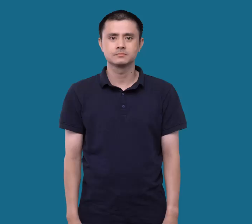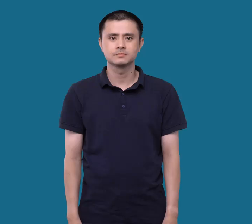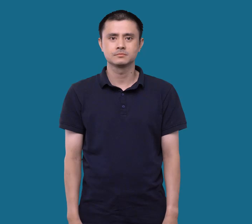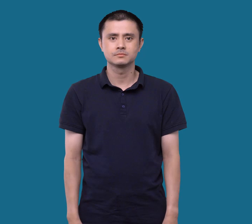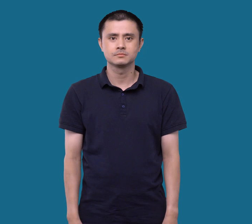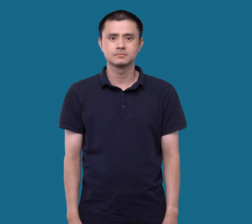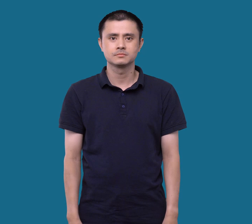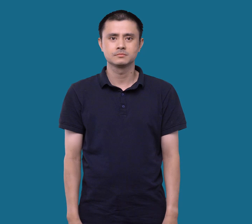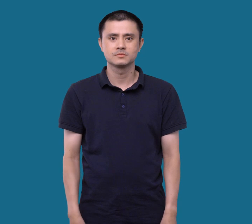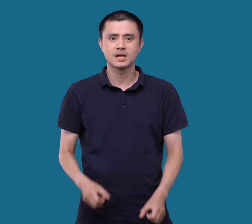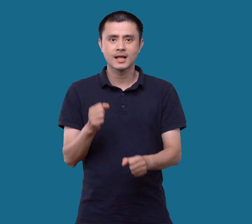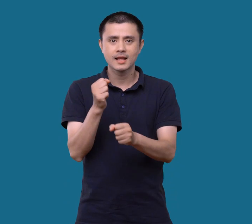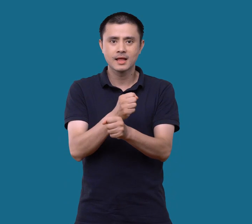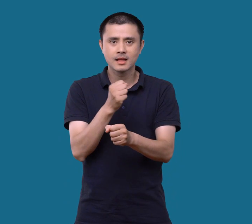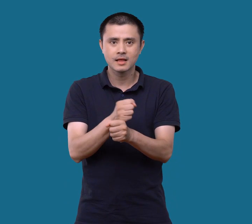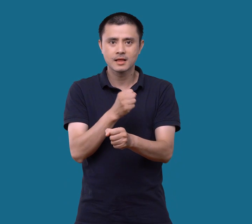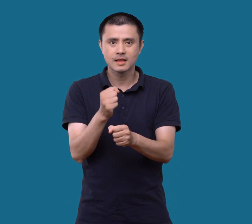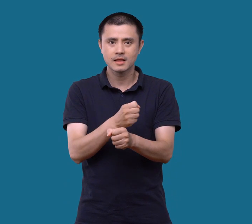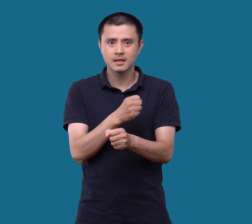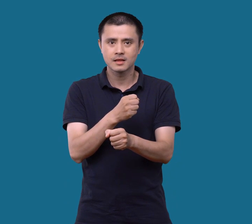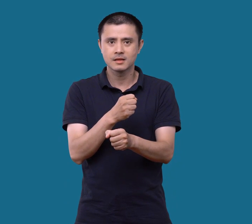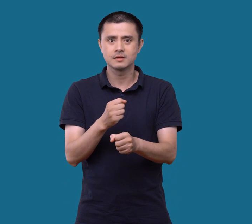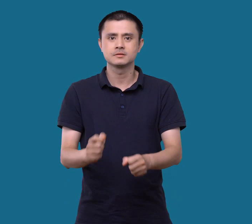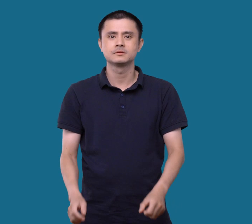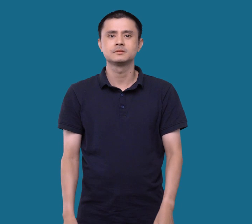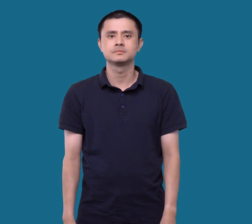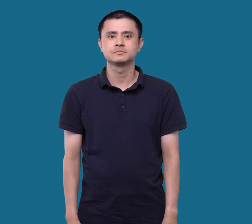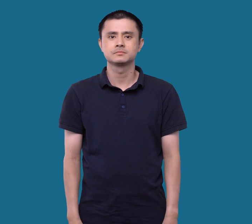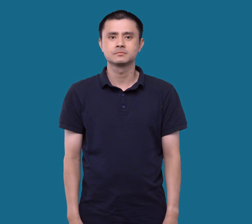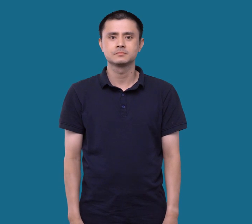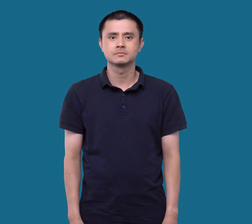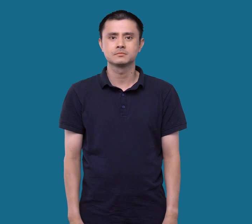ngành nghề